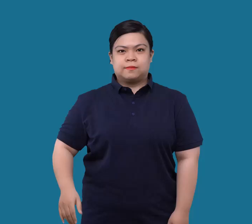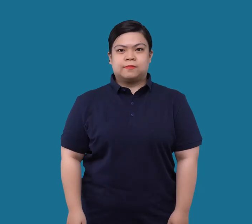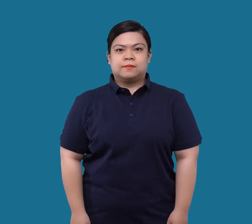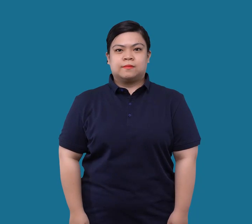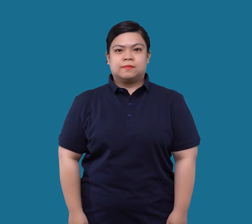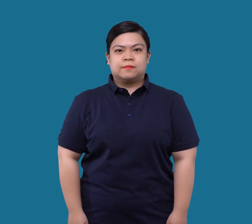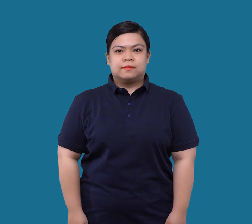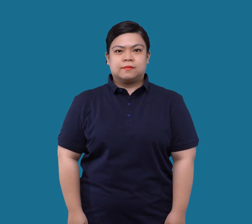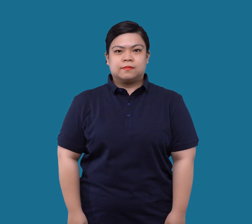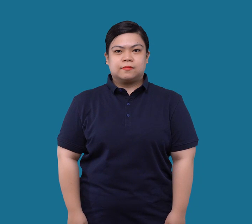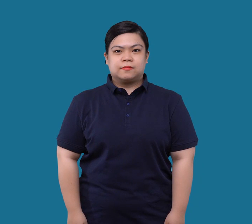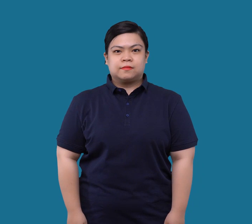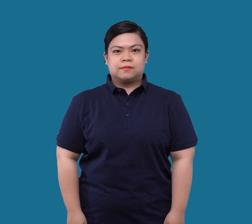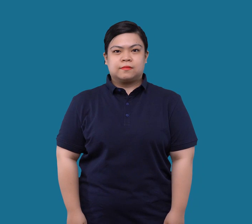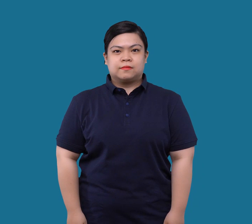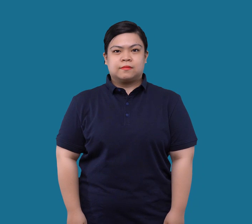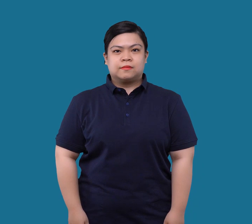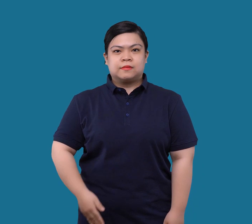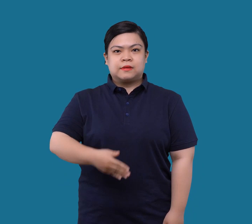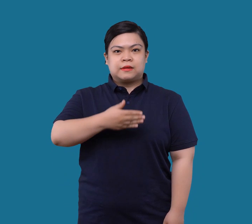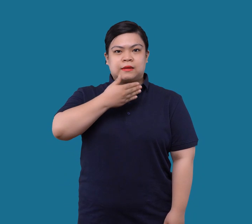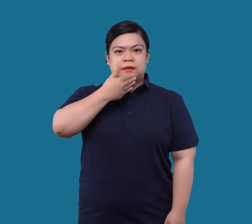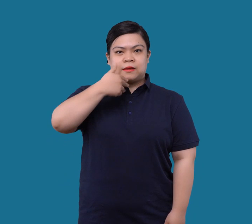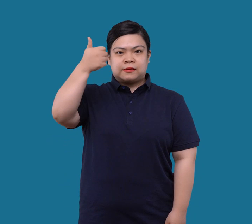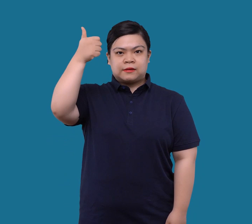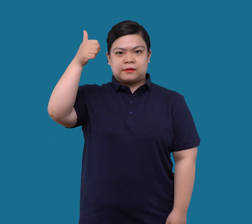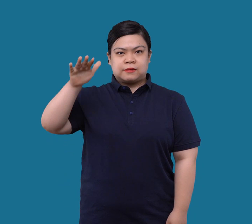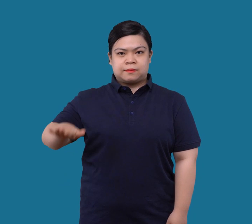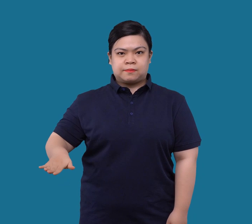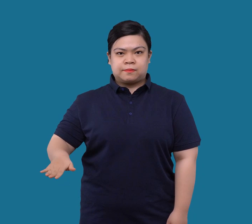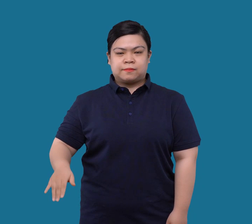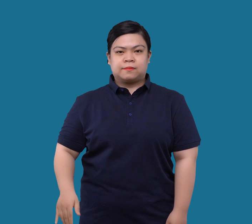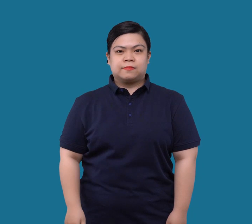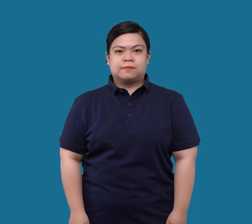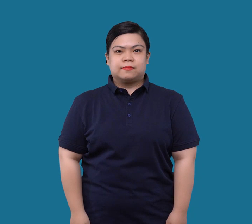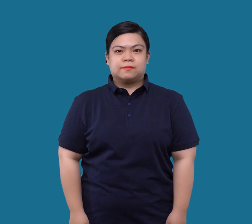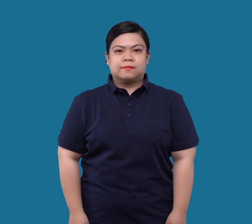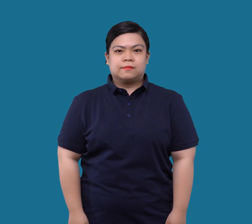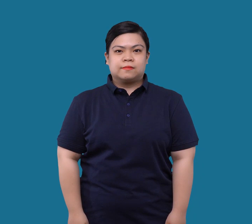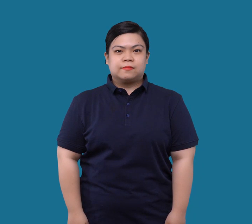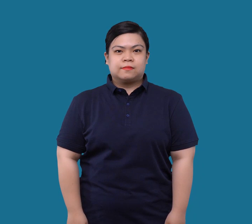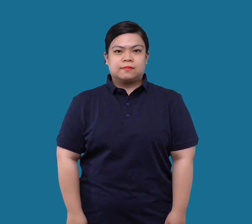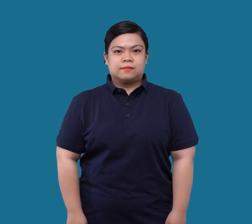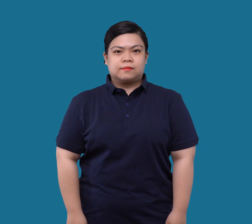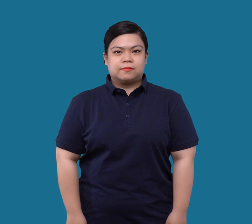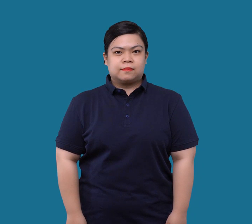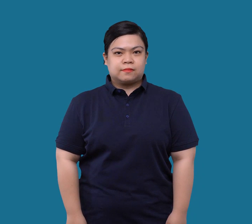anh em